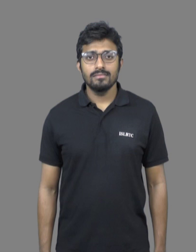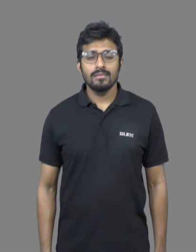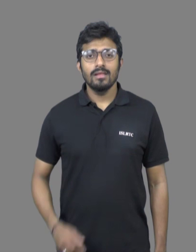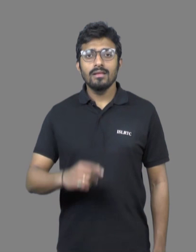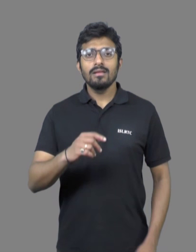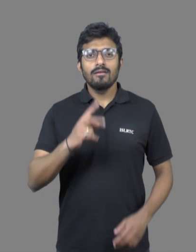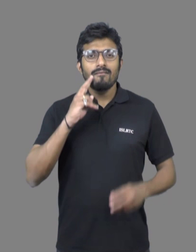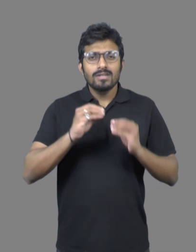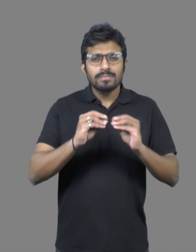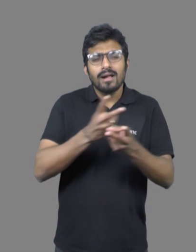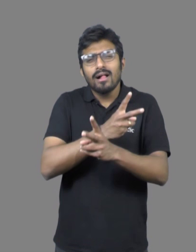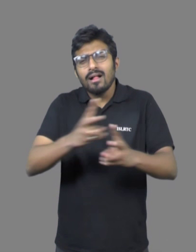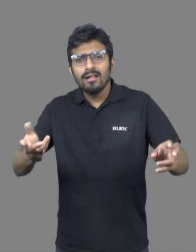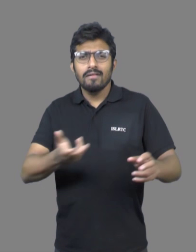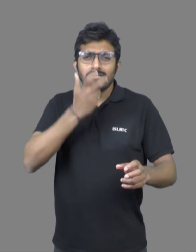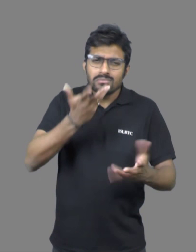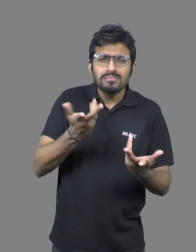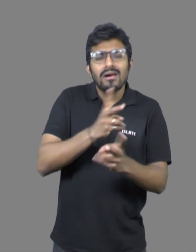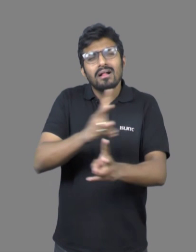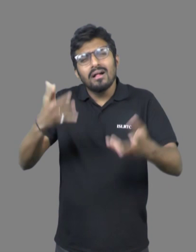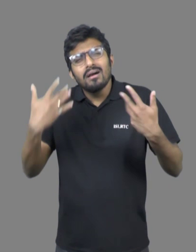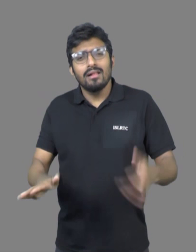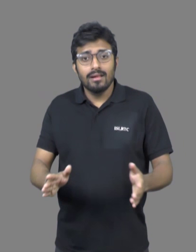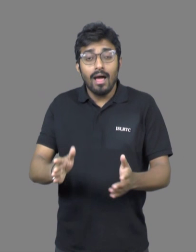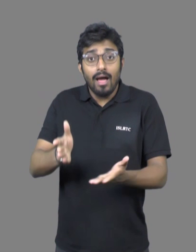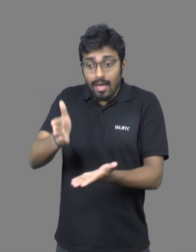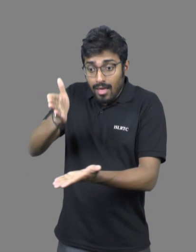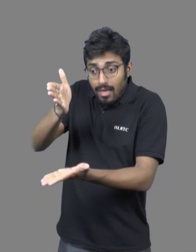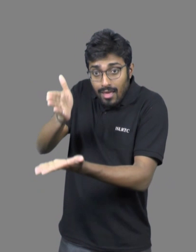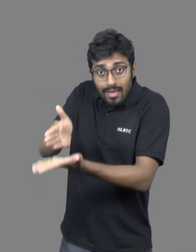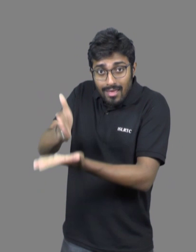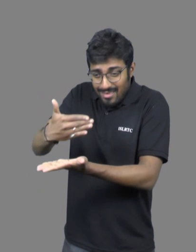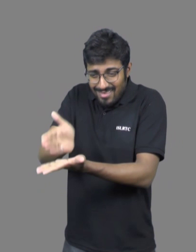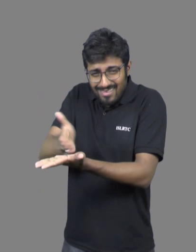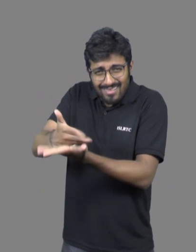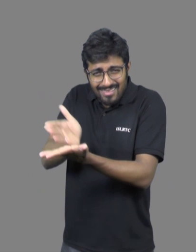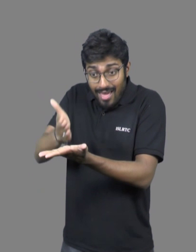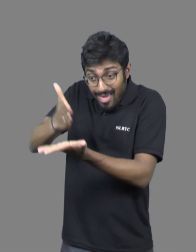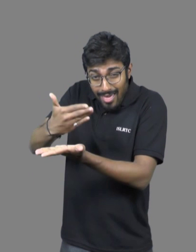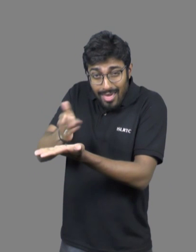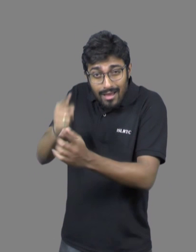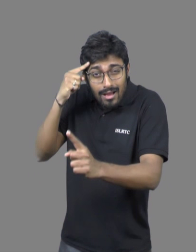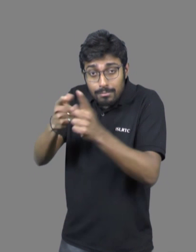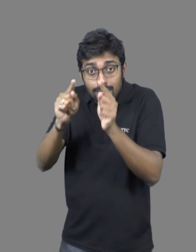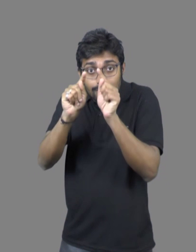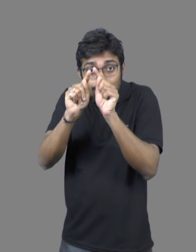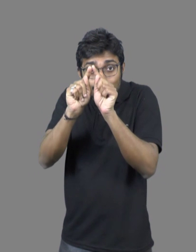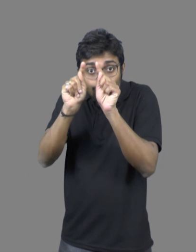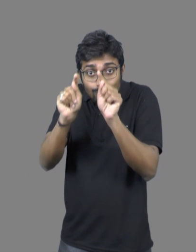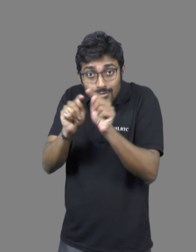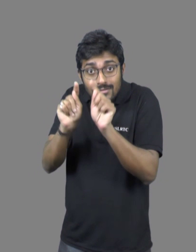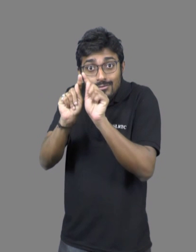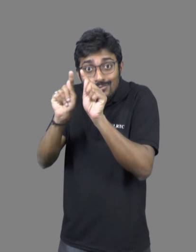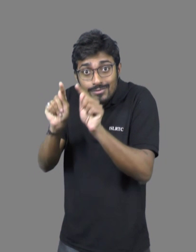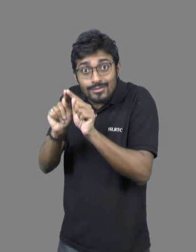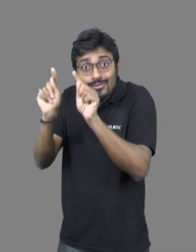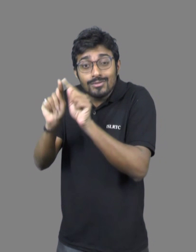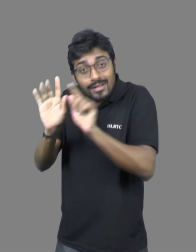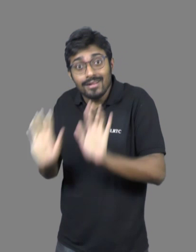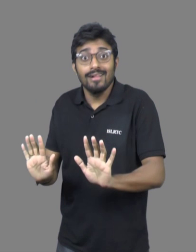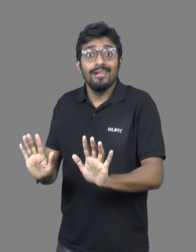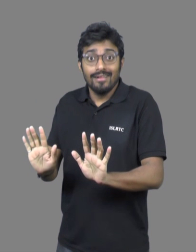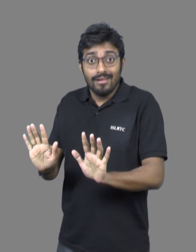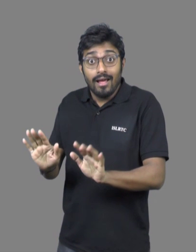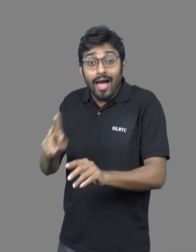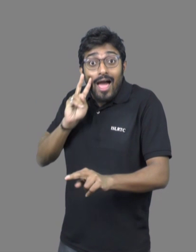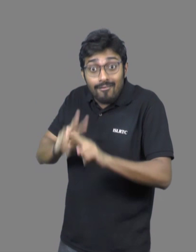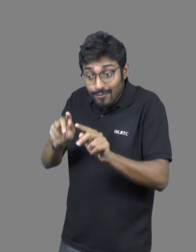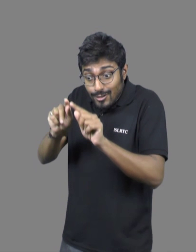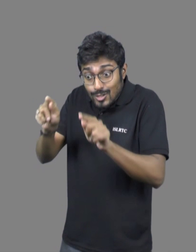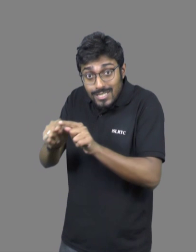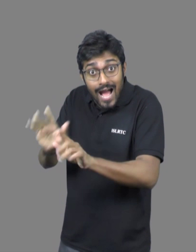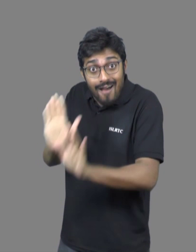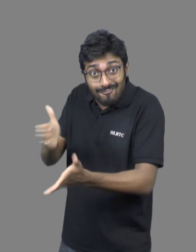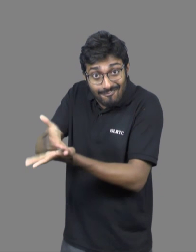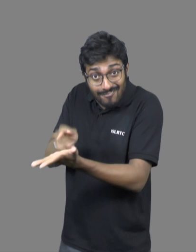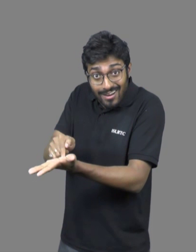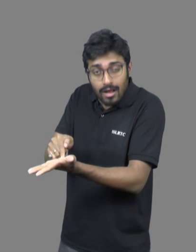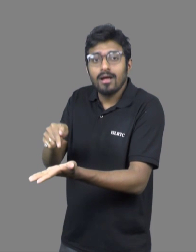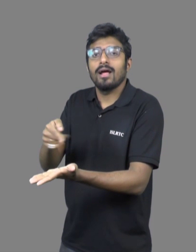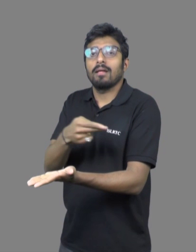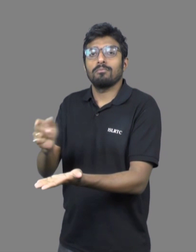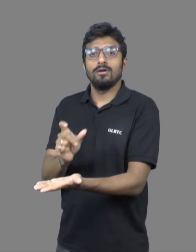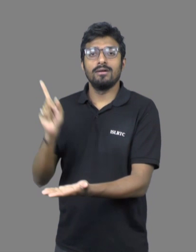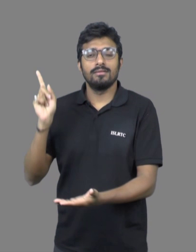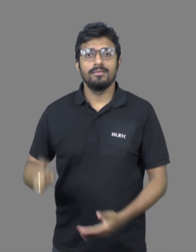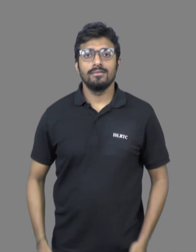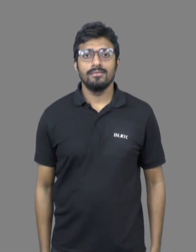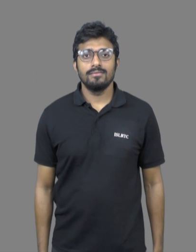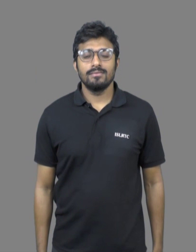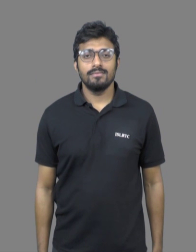Dice